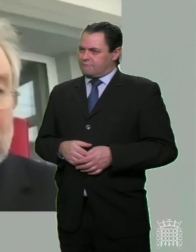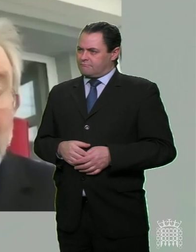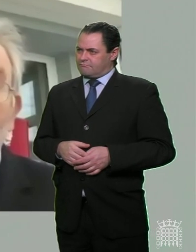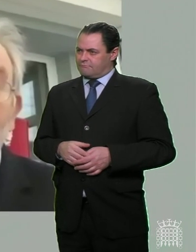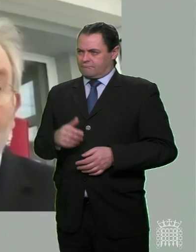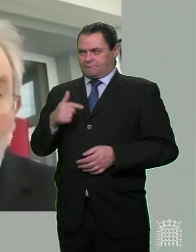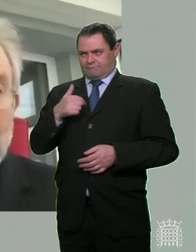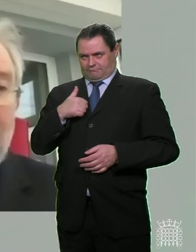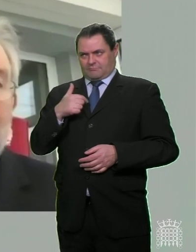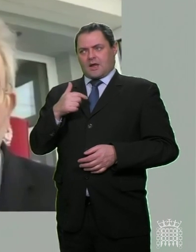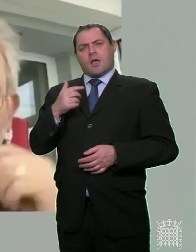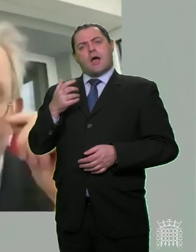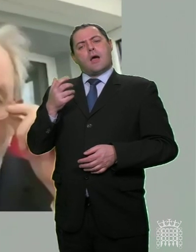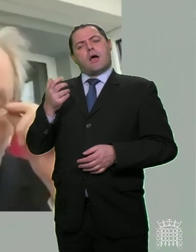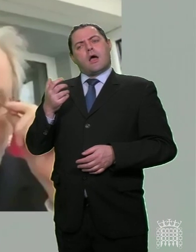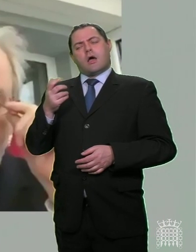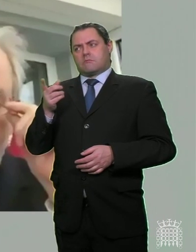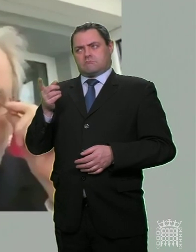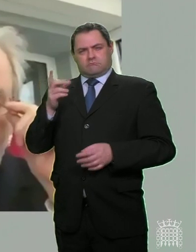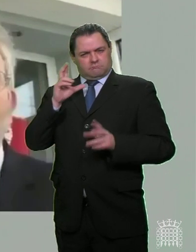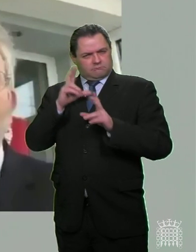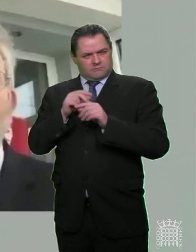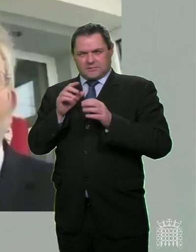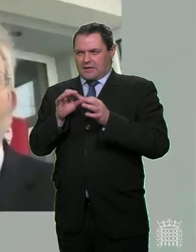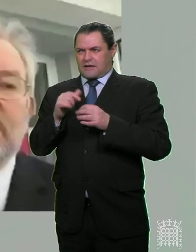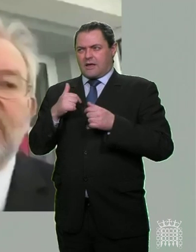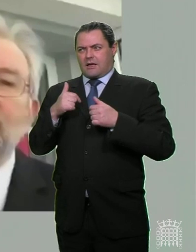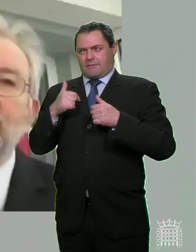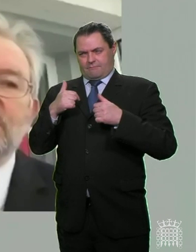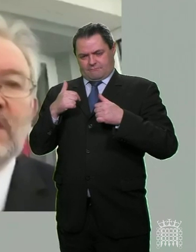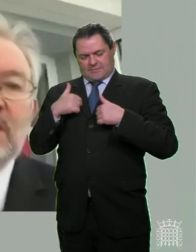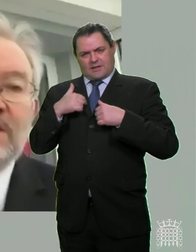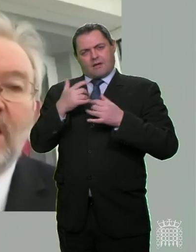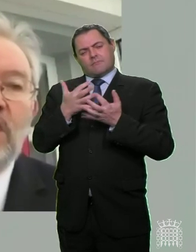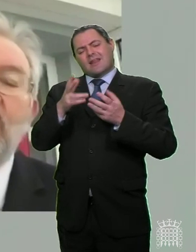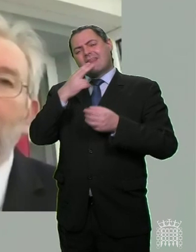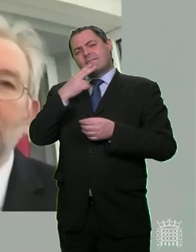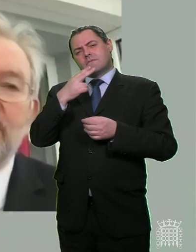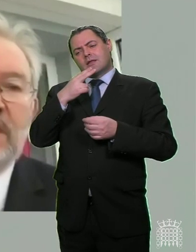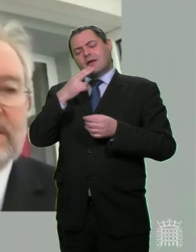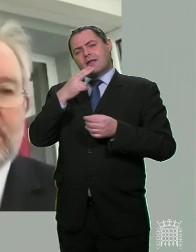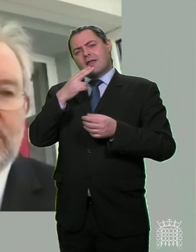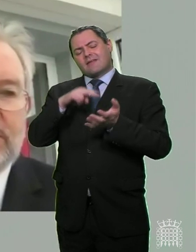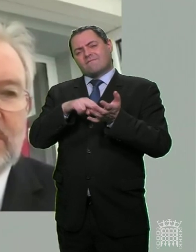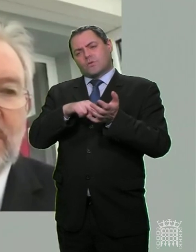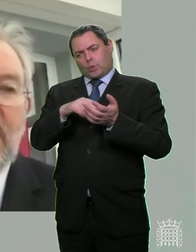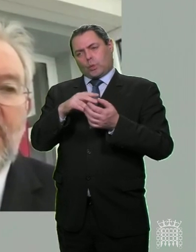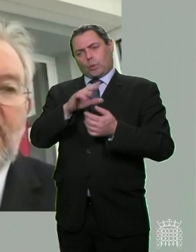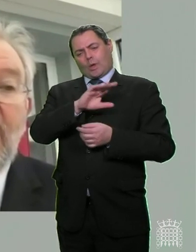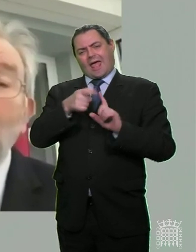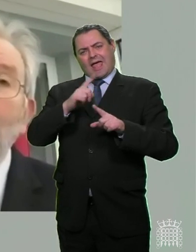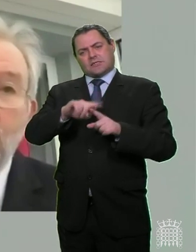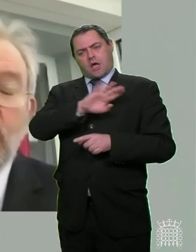My mother received one for 49 years. Two of my nephews are veterans, and a veterans’ network operates in my constituency.